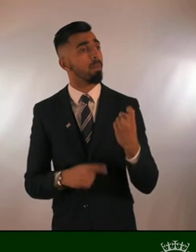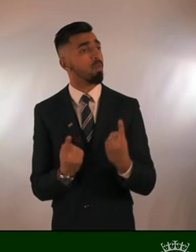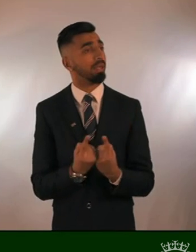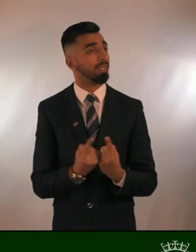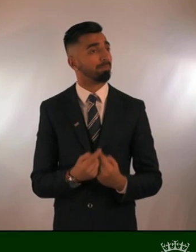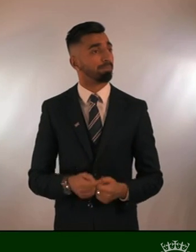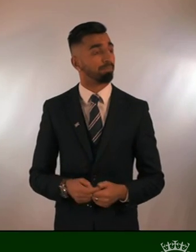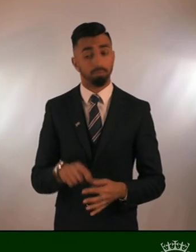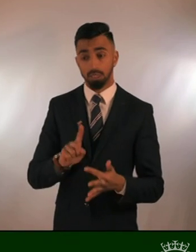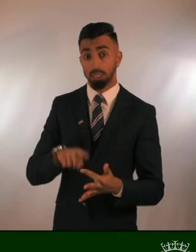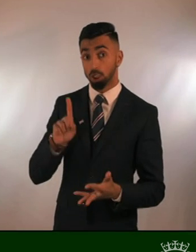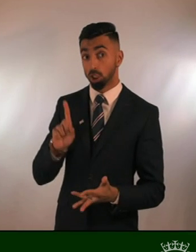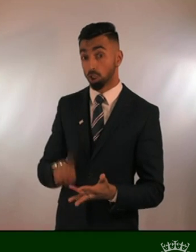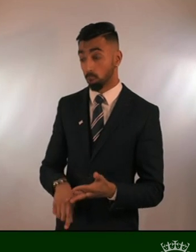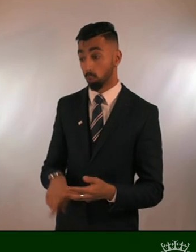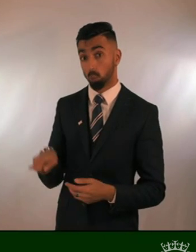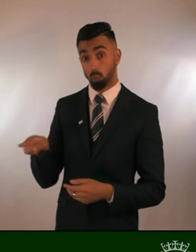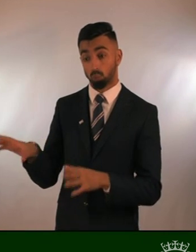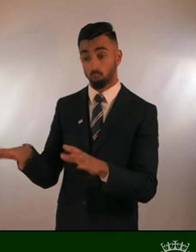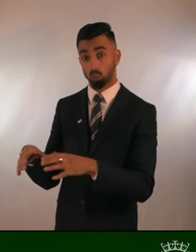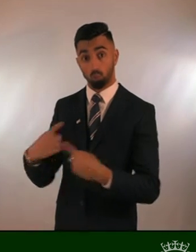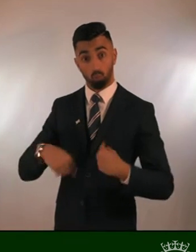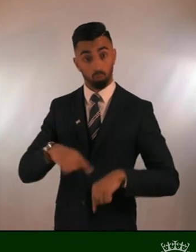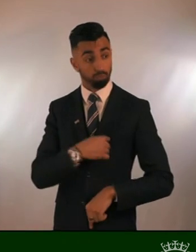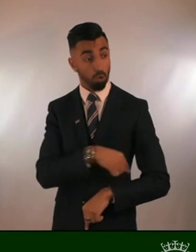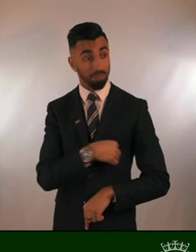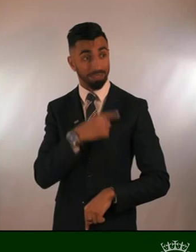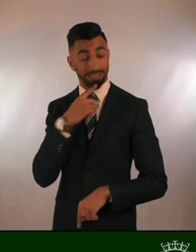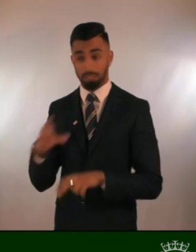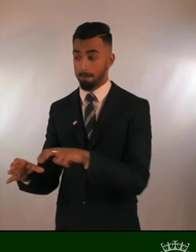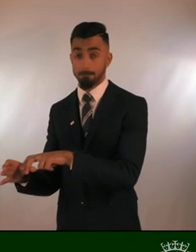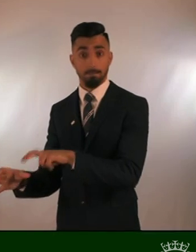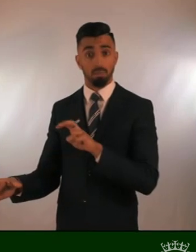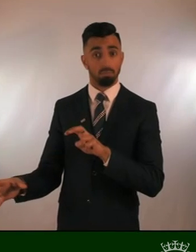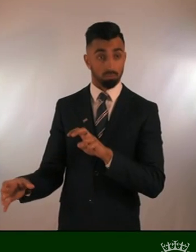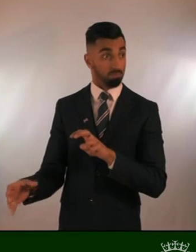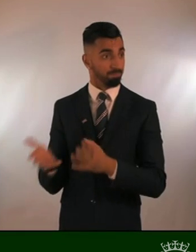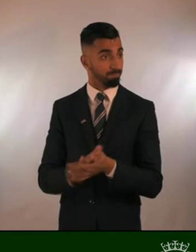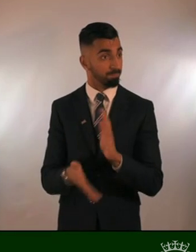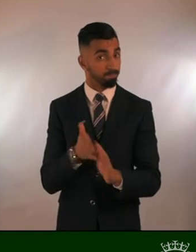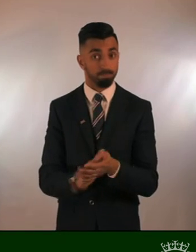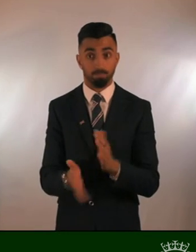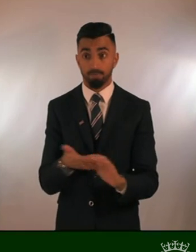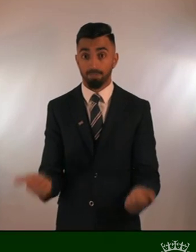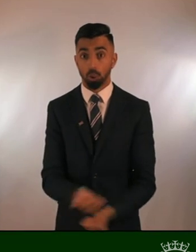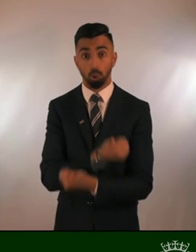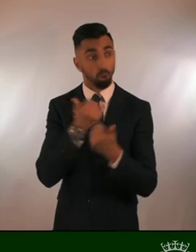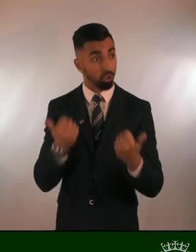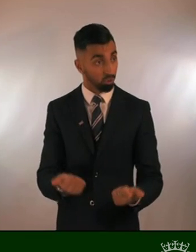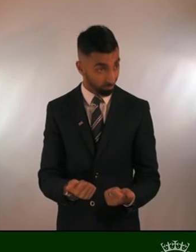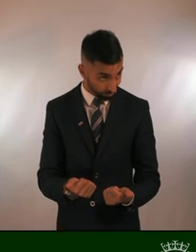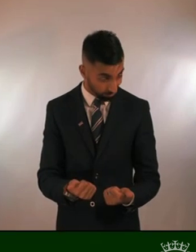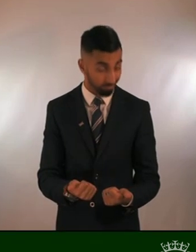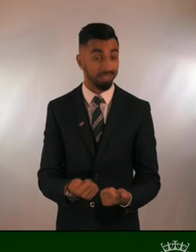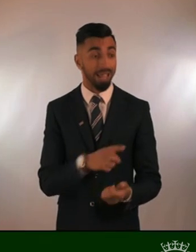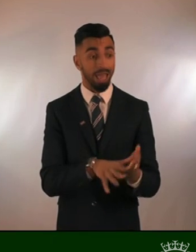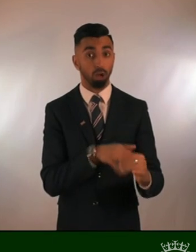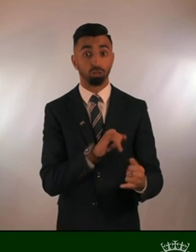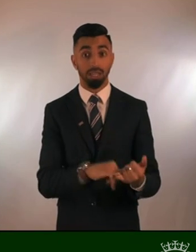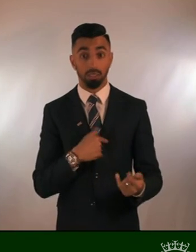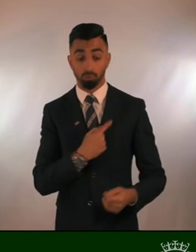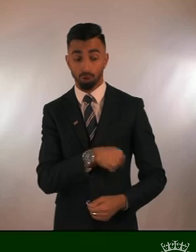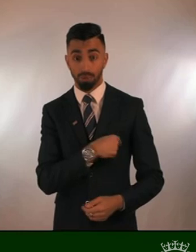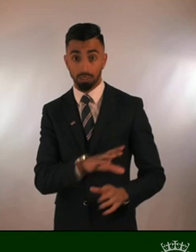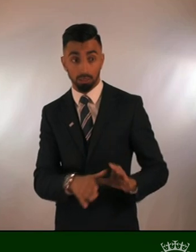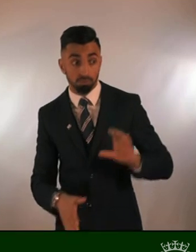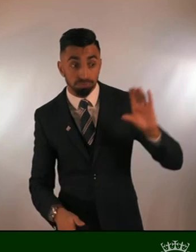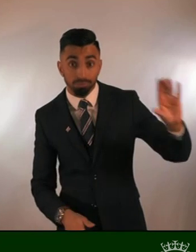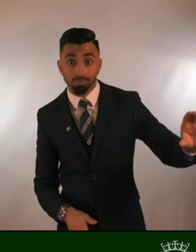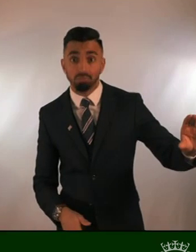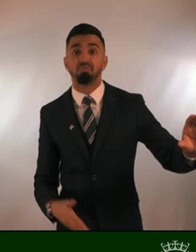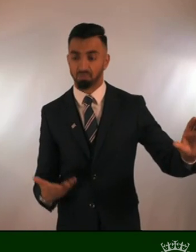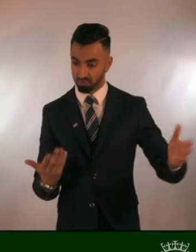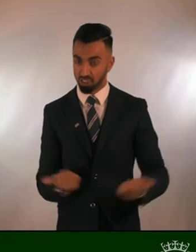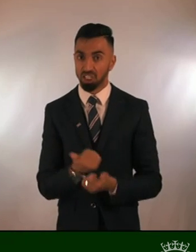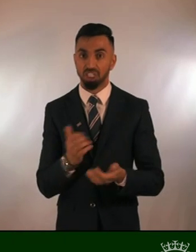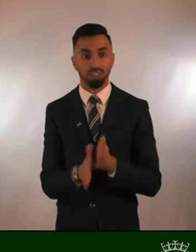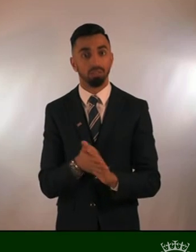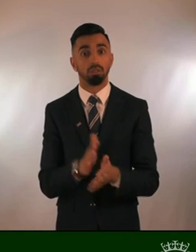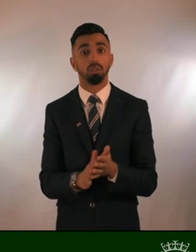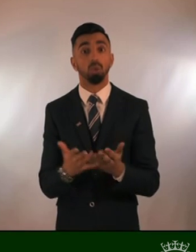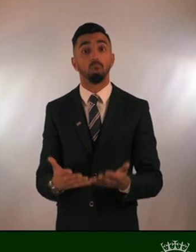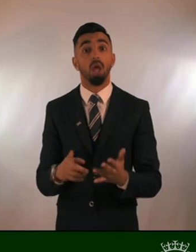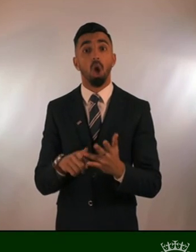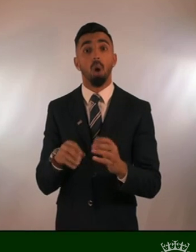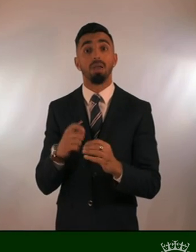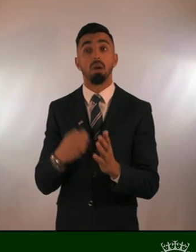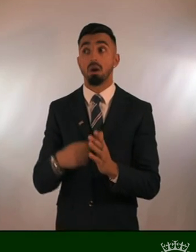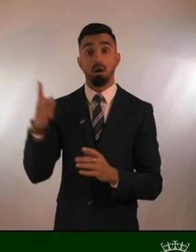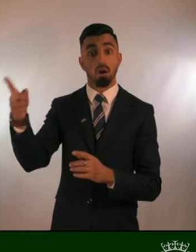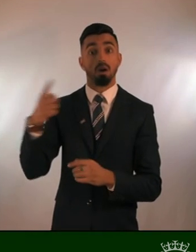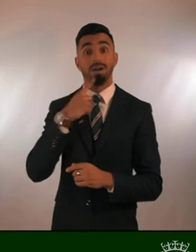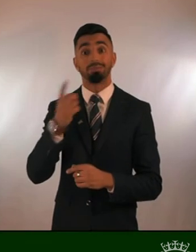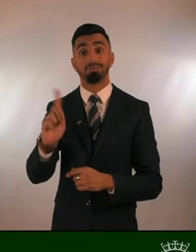We promised to regain control of the money we send to Brussels, and for the first time ever, today’s OBR forecast shows that the billions of pounds we would have sent to the EU can now be spent on our priorities.